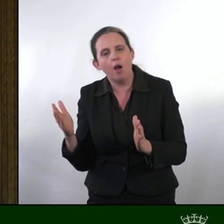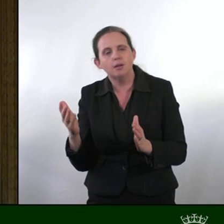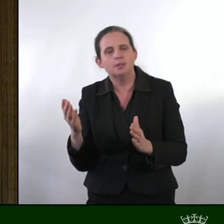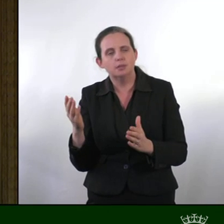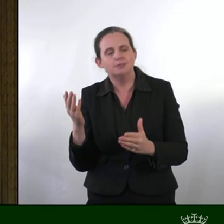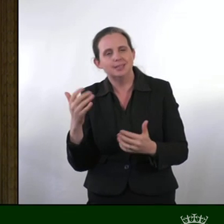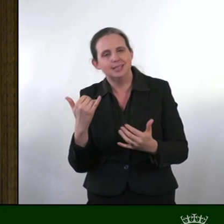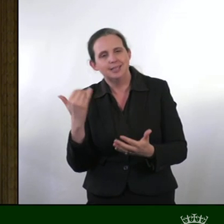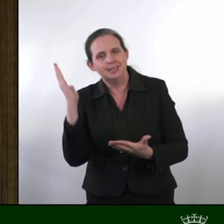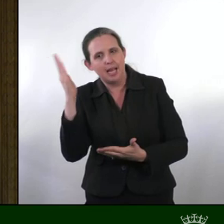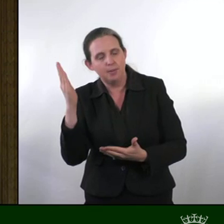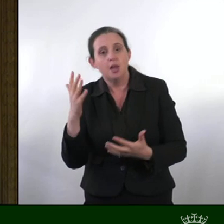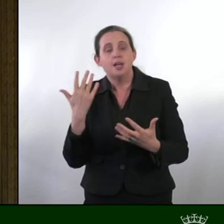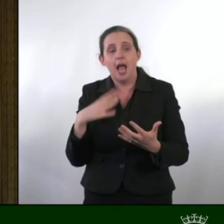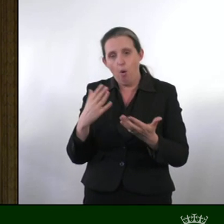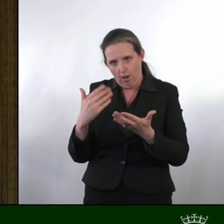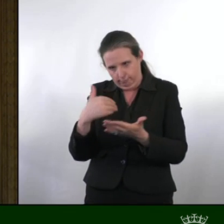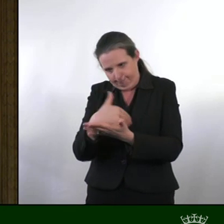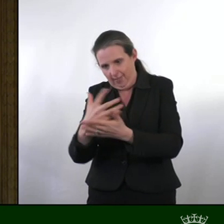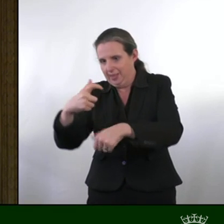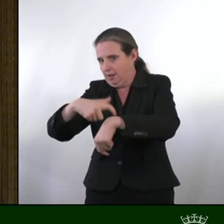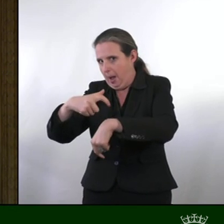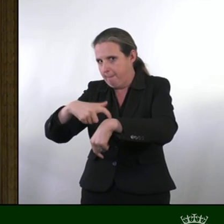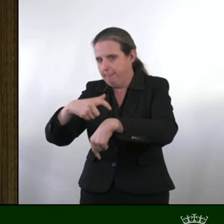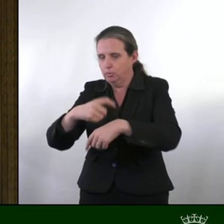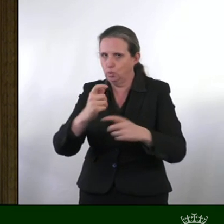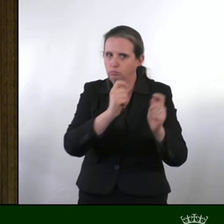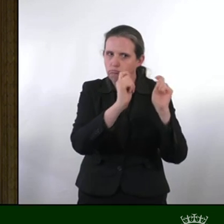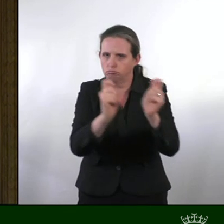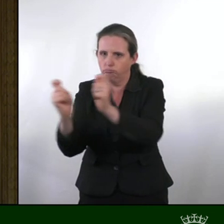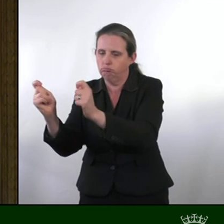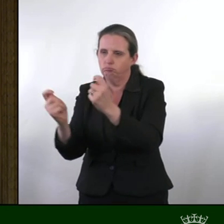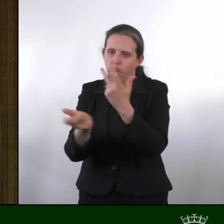Obviously, I have divided up the time to give an increase to the other parties as well.